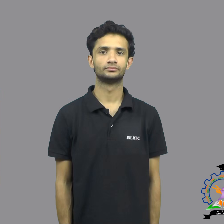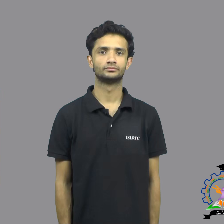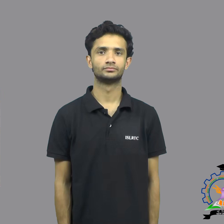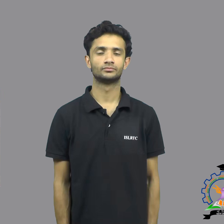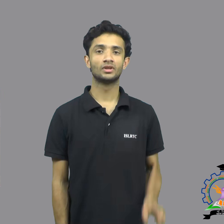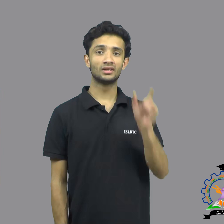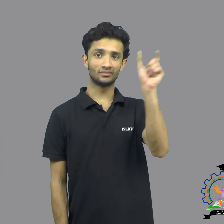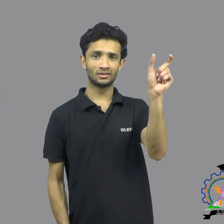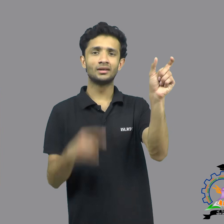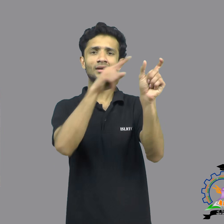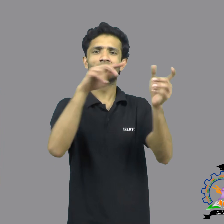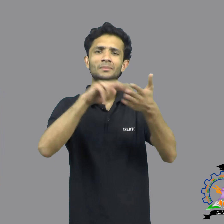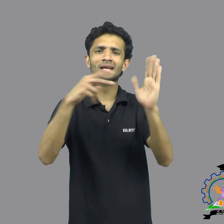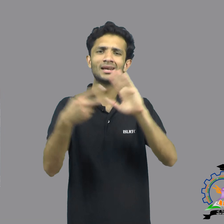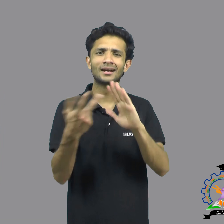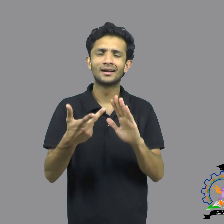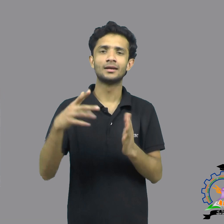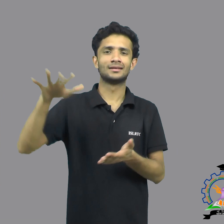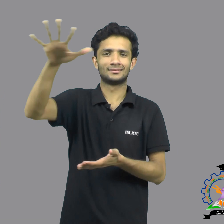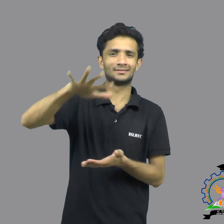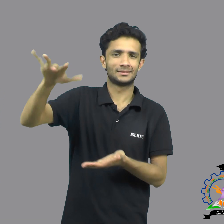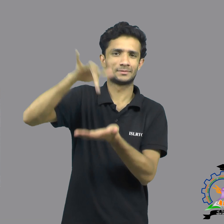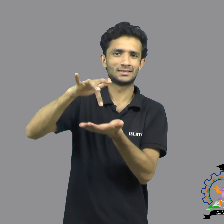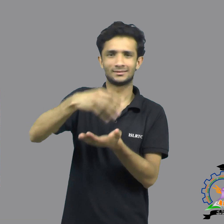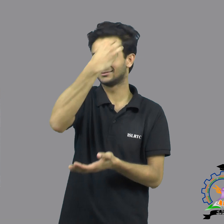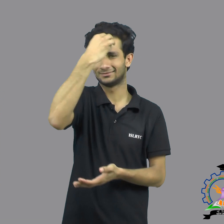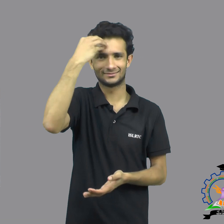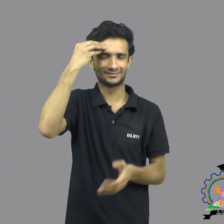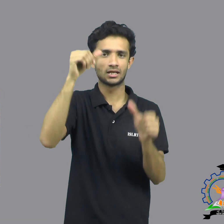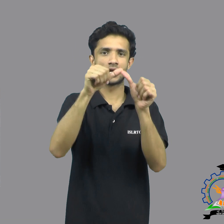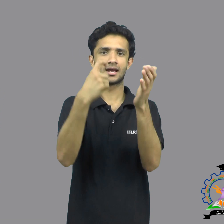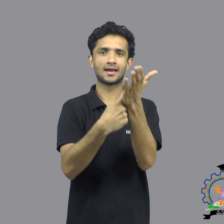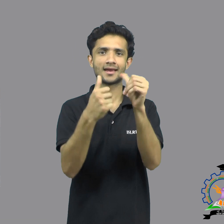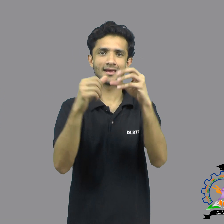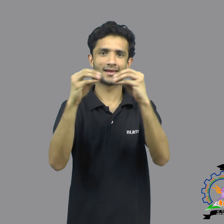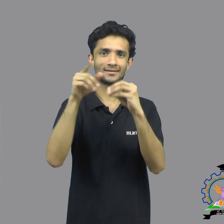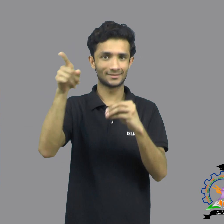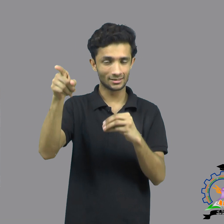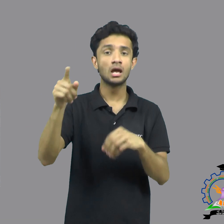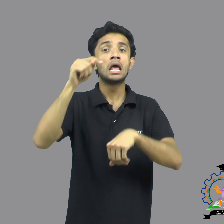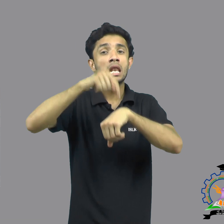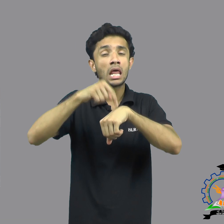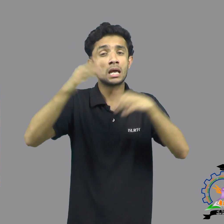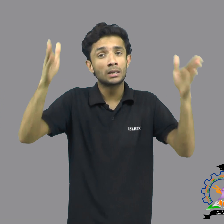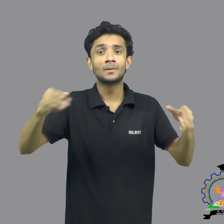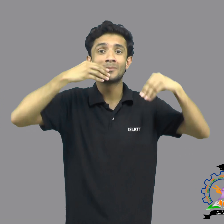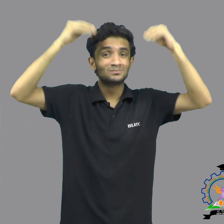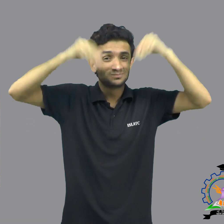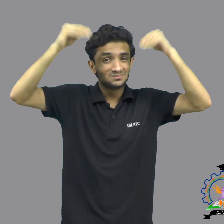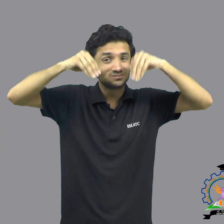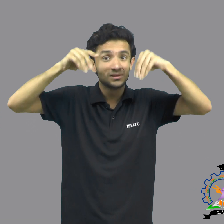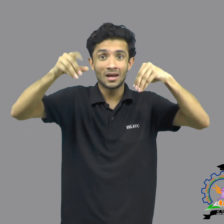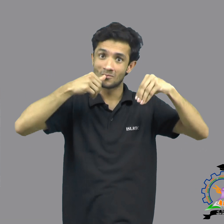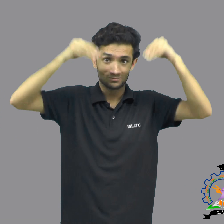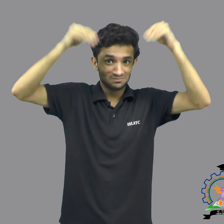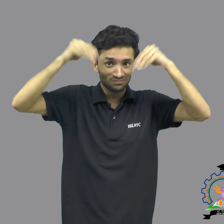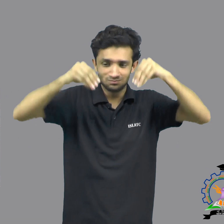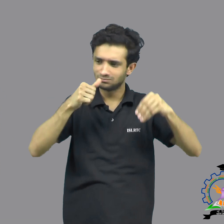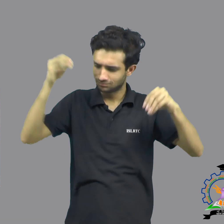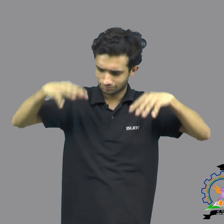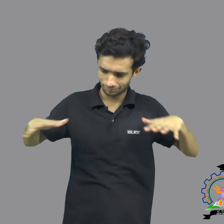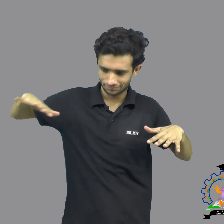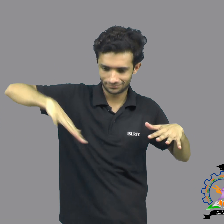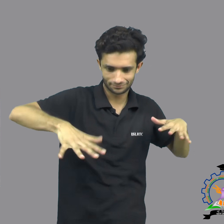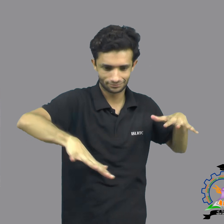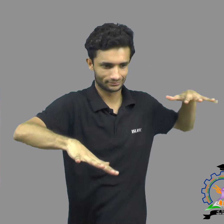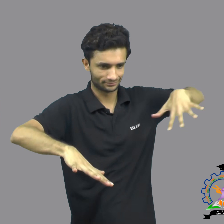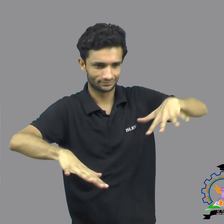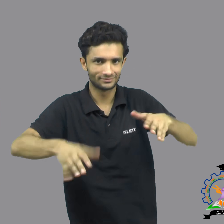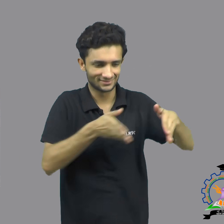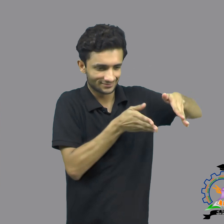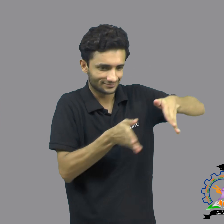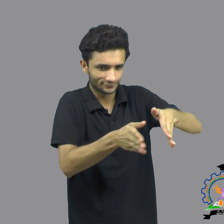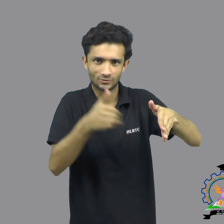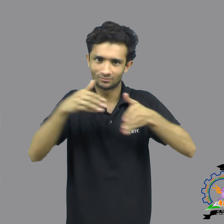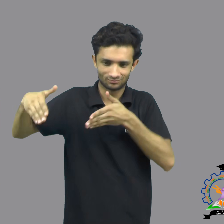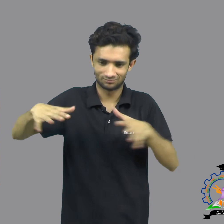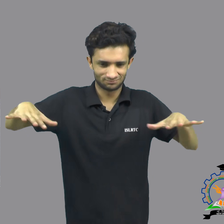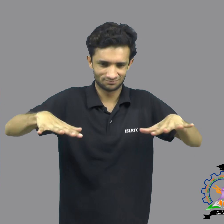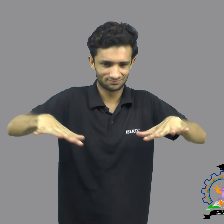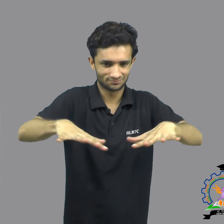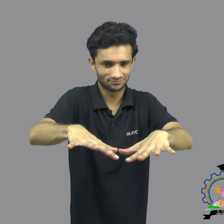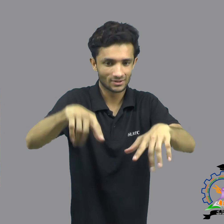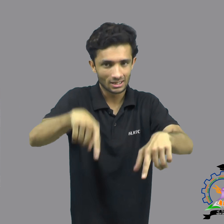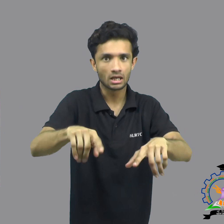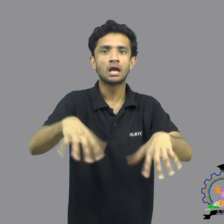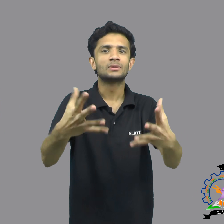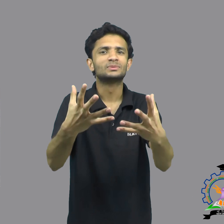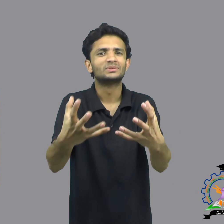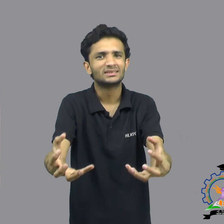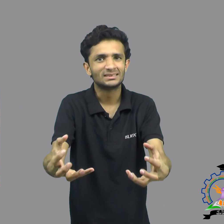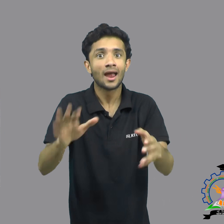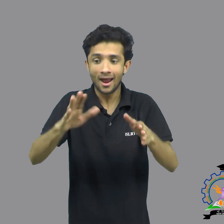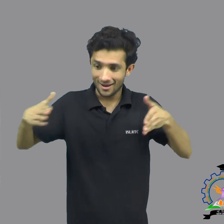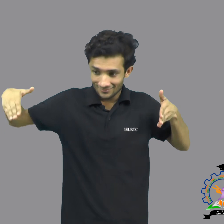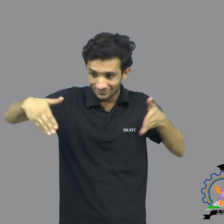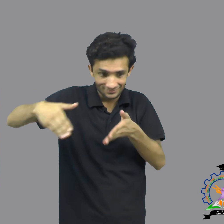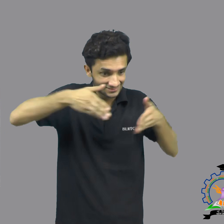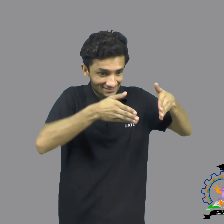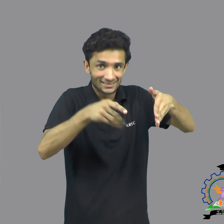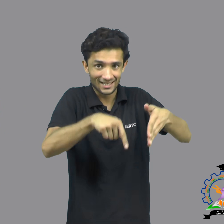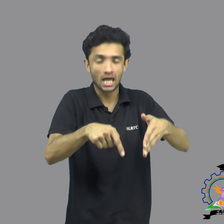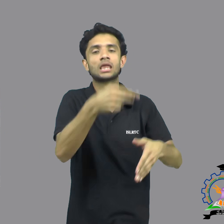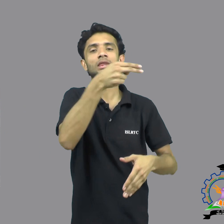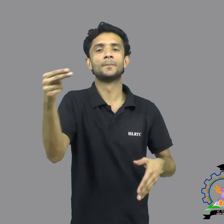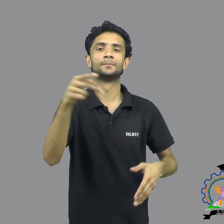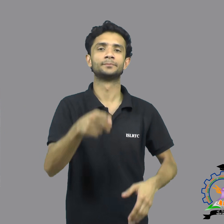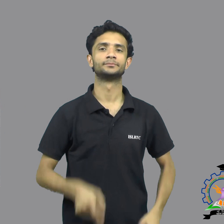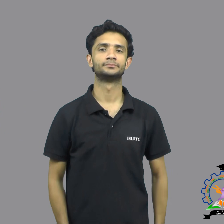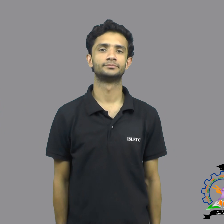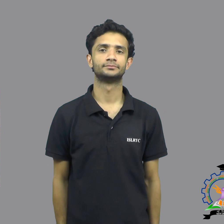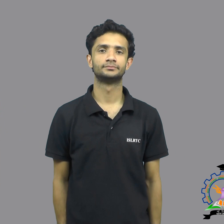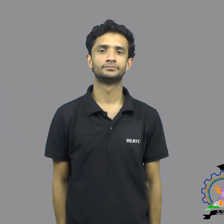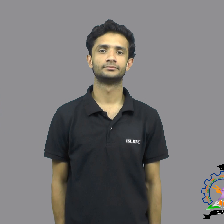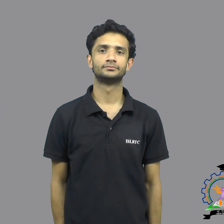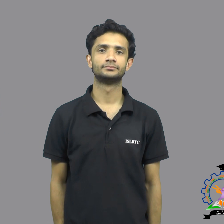Wadis